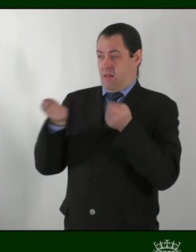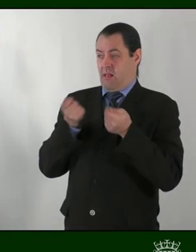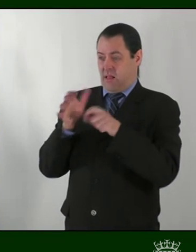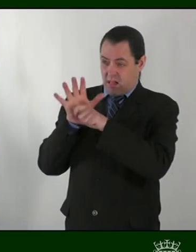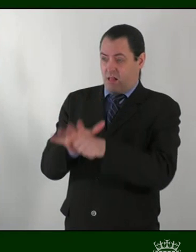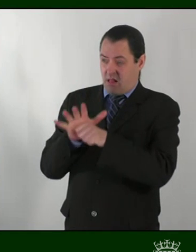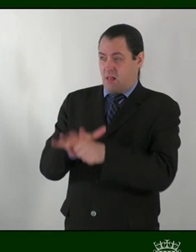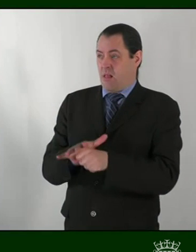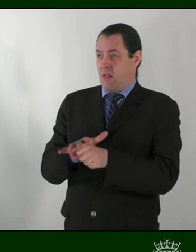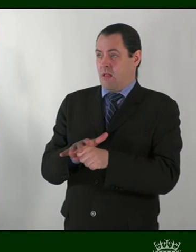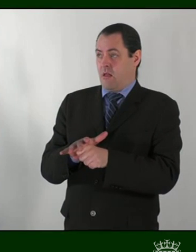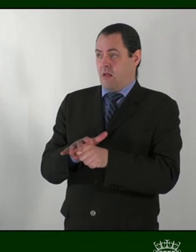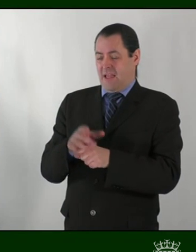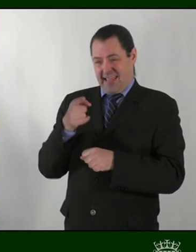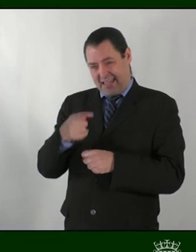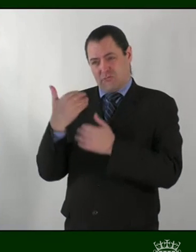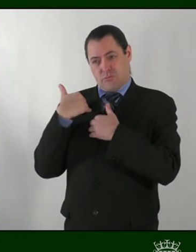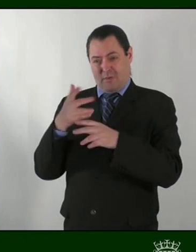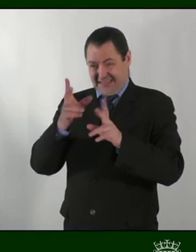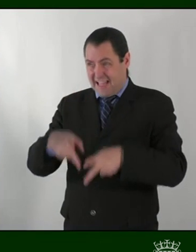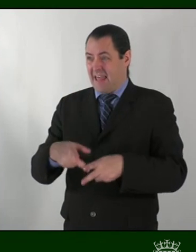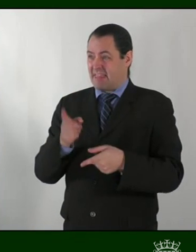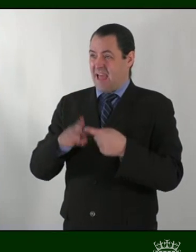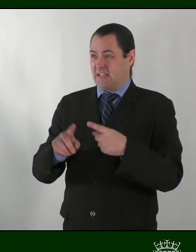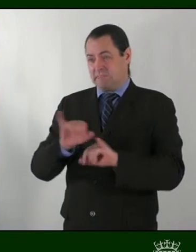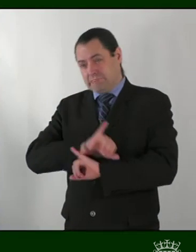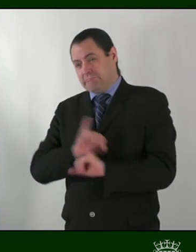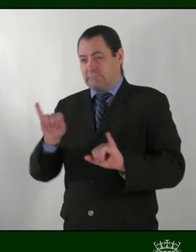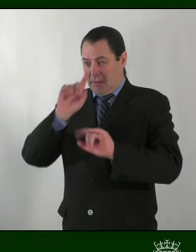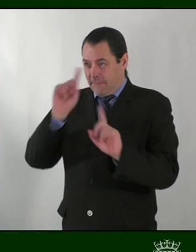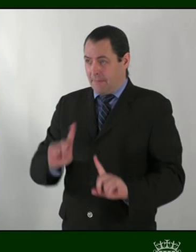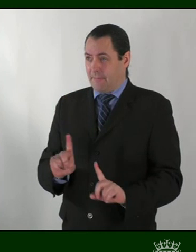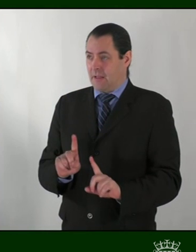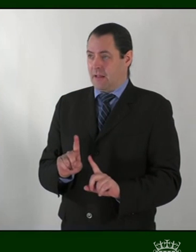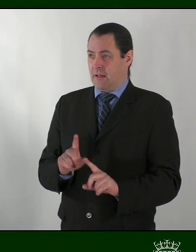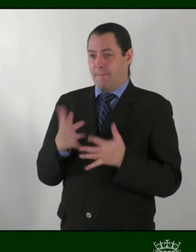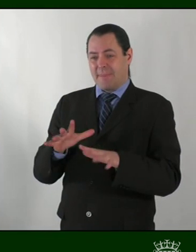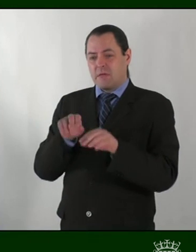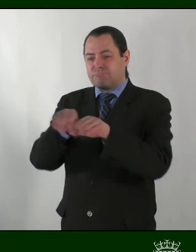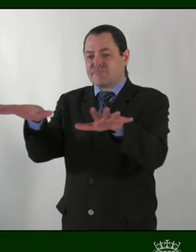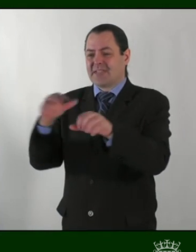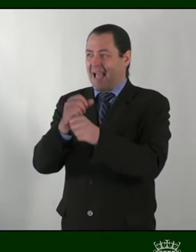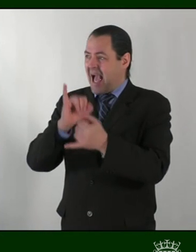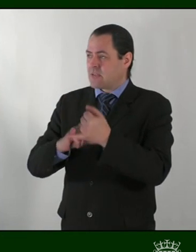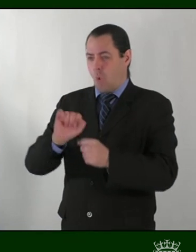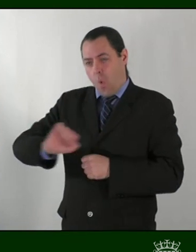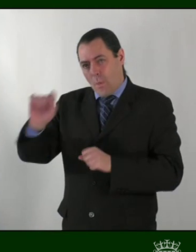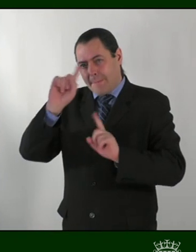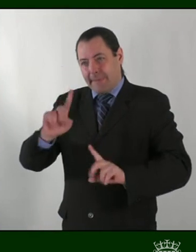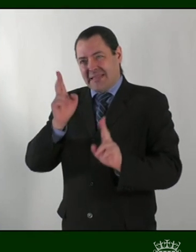Assad has delivered death and destruction to his people—a man who has gassed his own civilians.